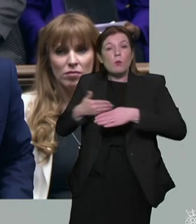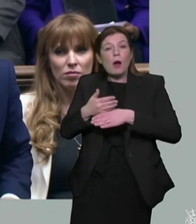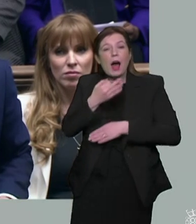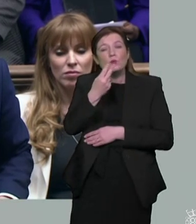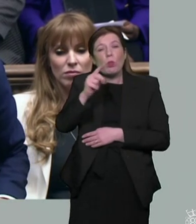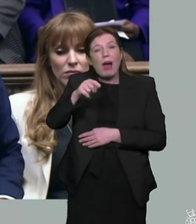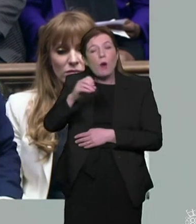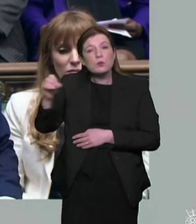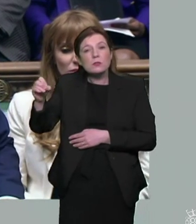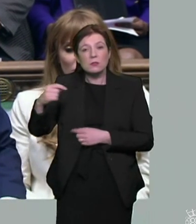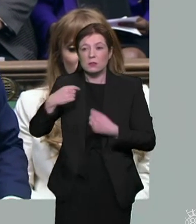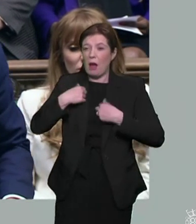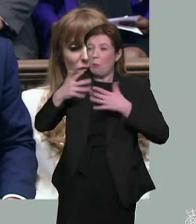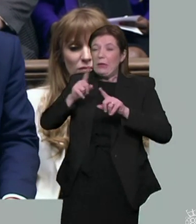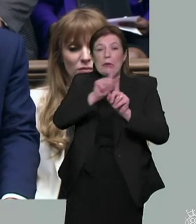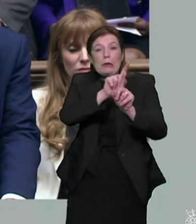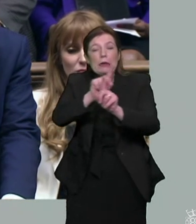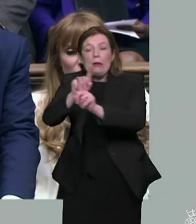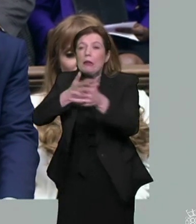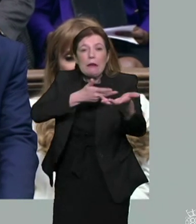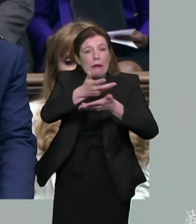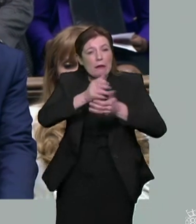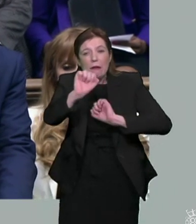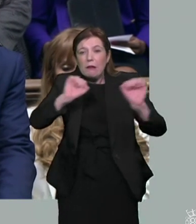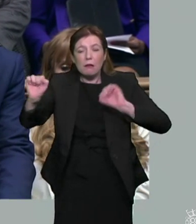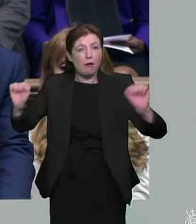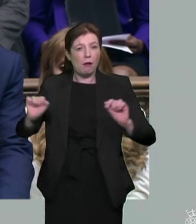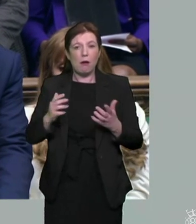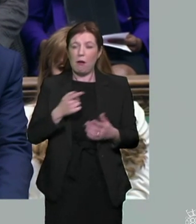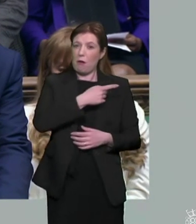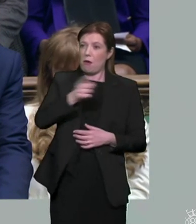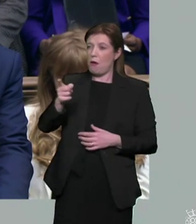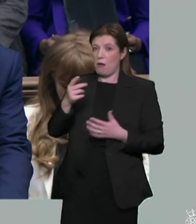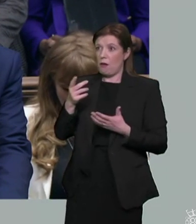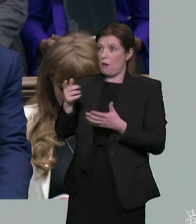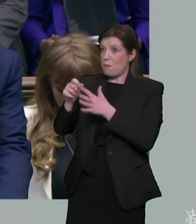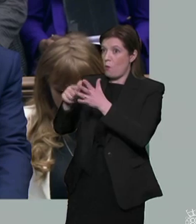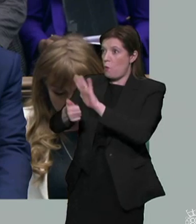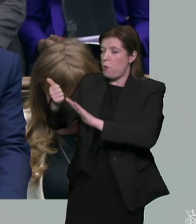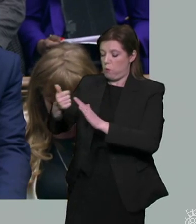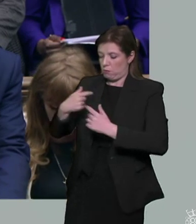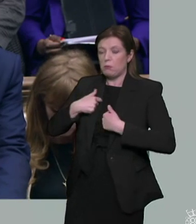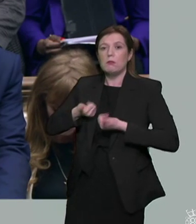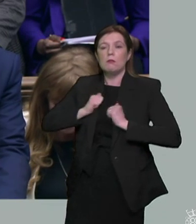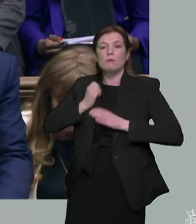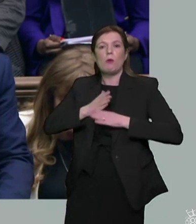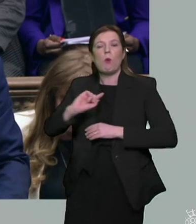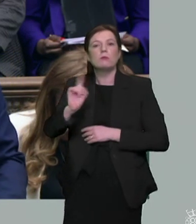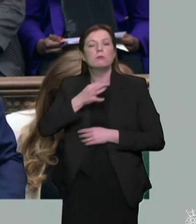I have spoken to dockers, engineers, deckhands and sailors, and they are all worried about what this means for them.